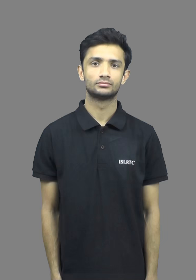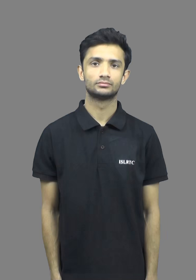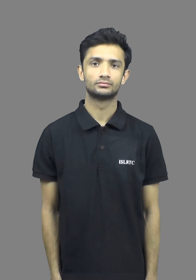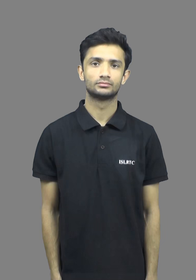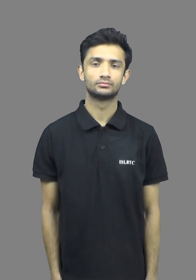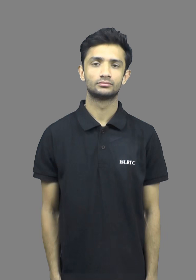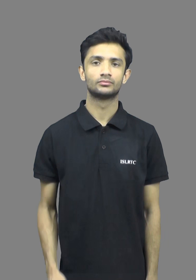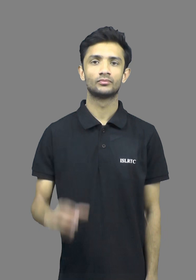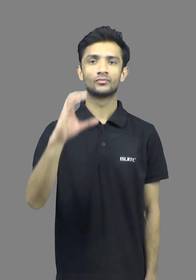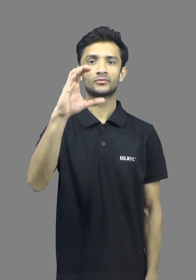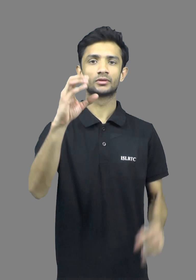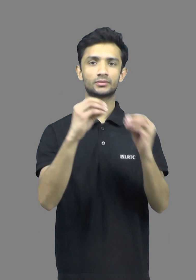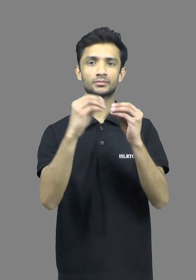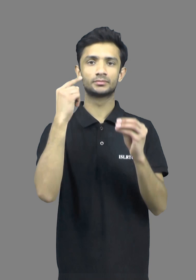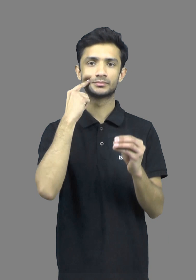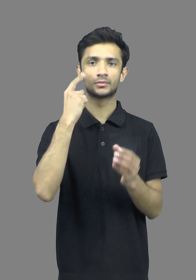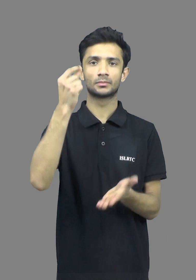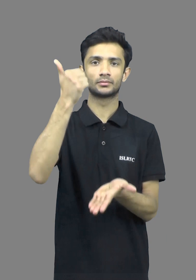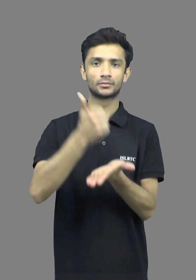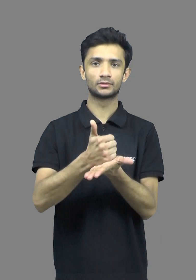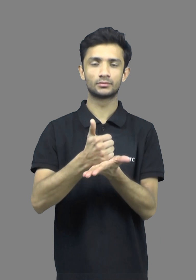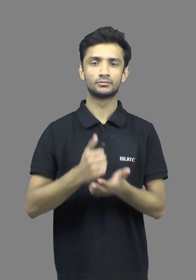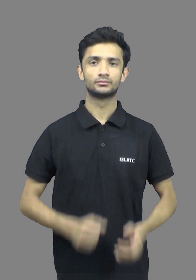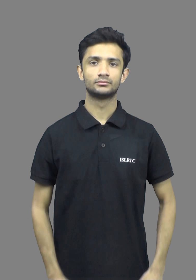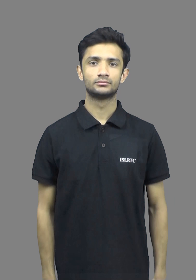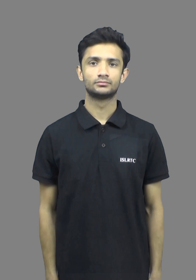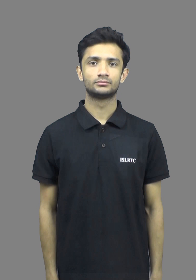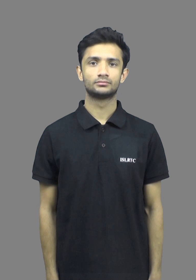Central Bank of India